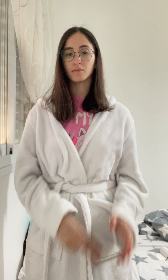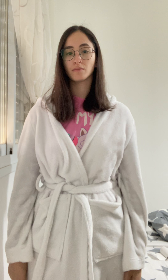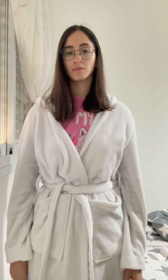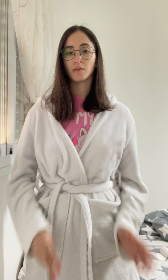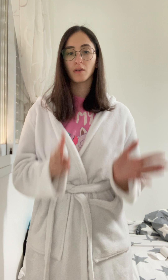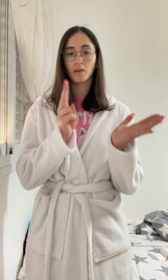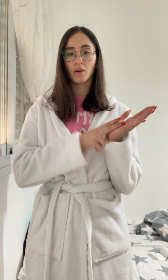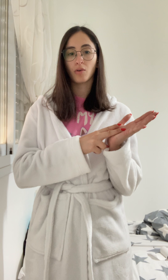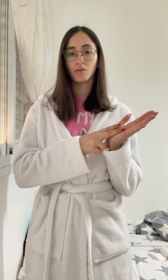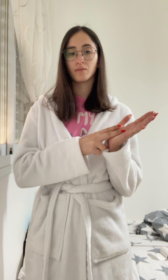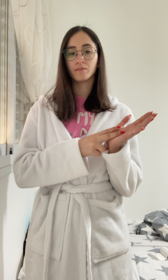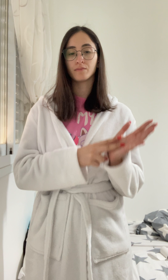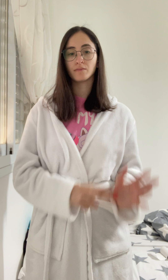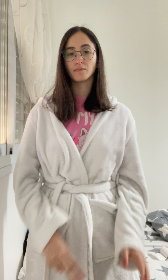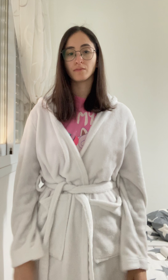נכון